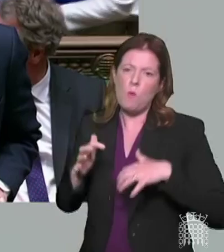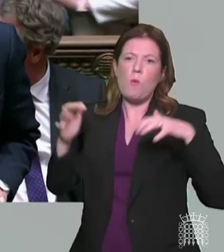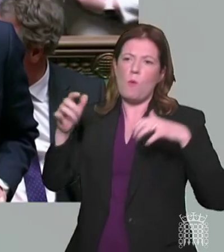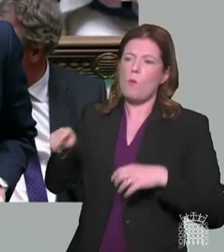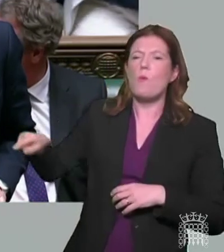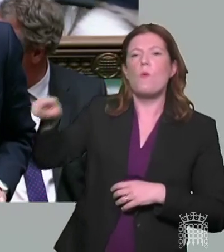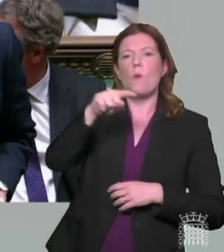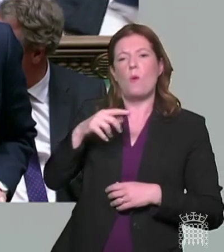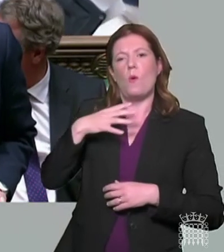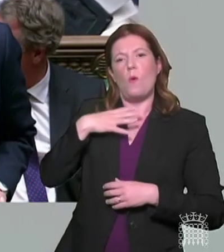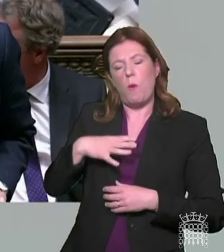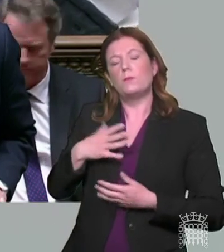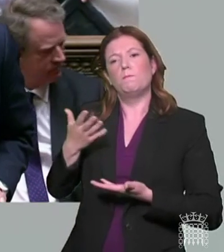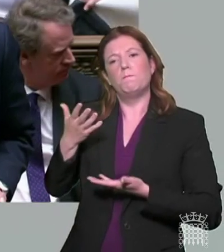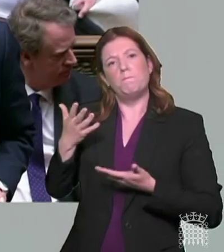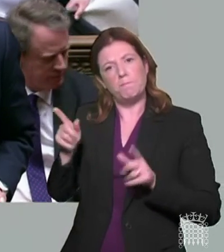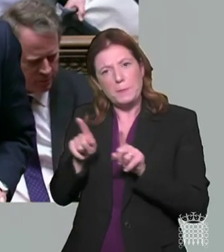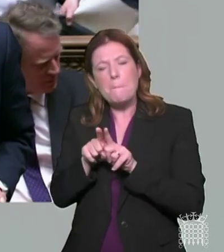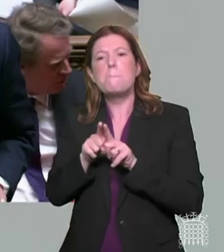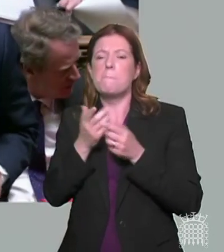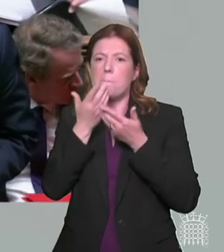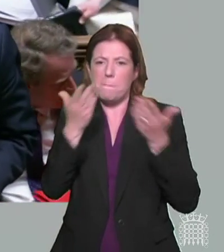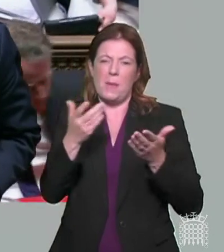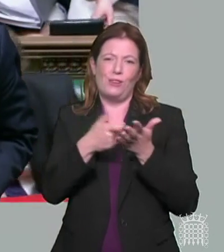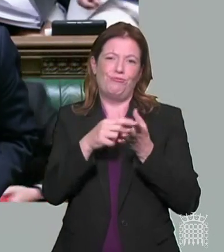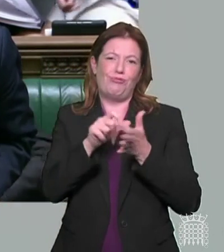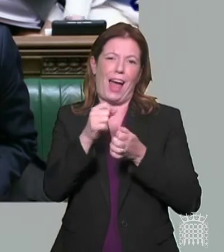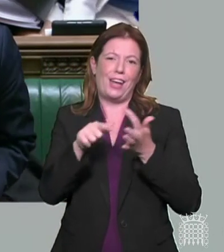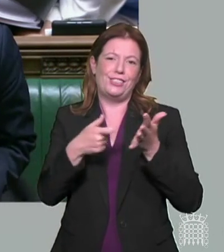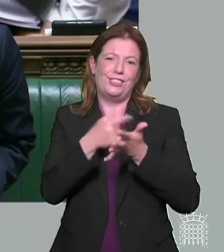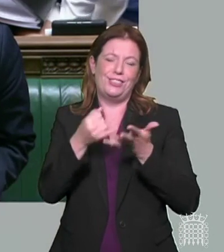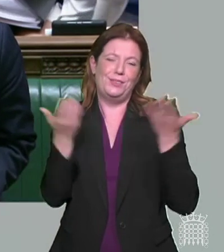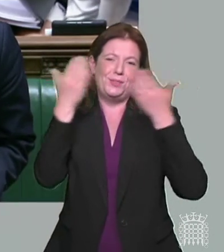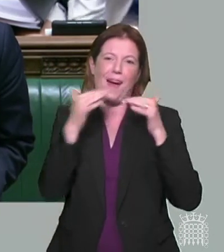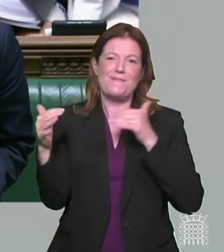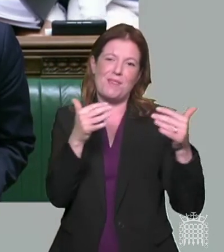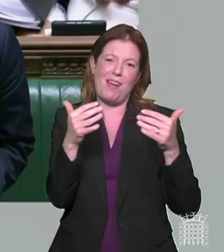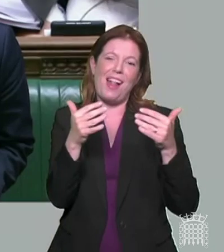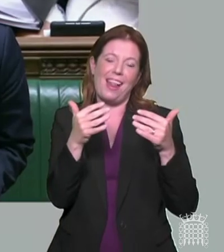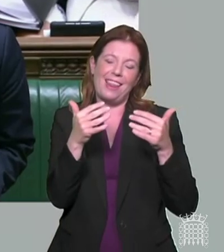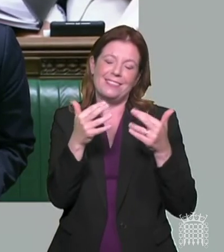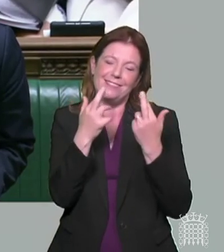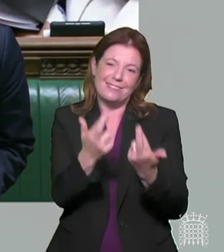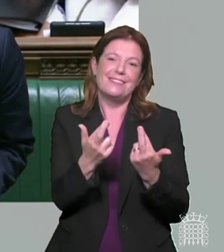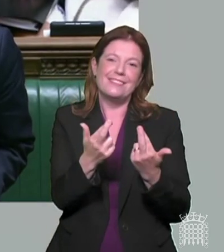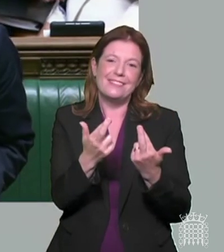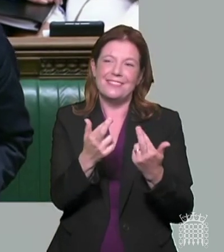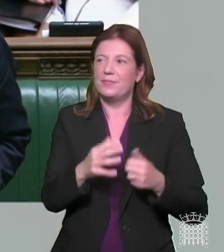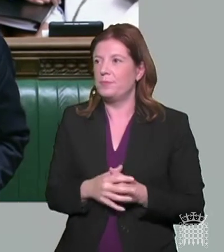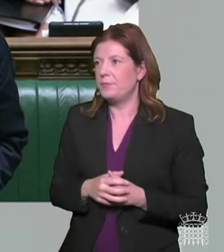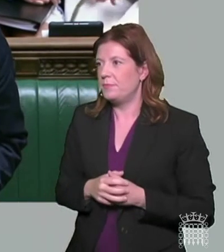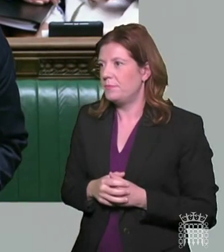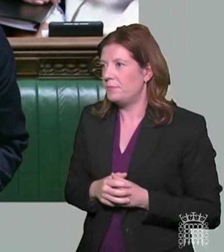I know that Members across the House will want to join me in offering our best wishes to Rangers for this evening’s match in Seville.